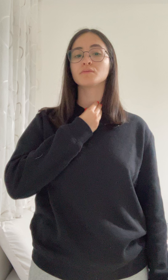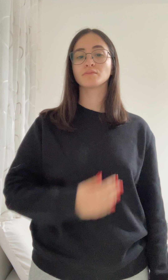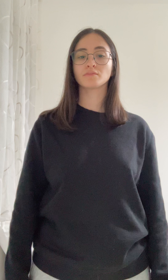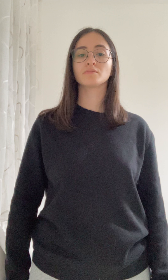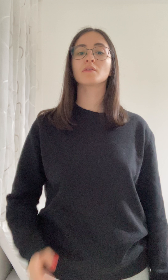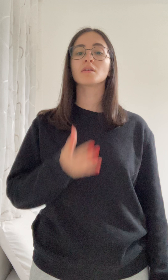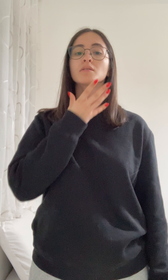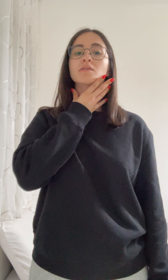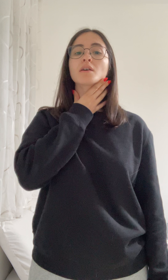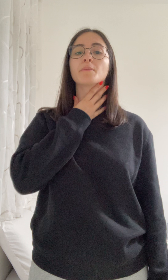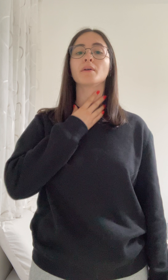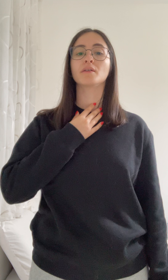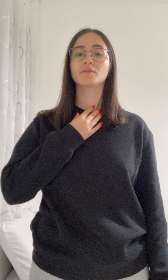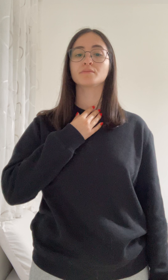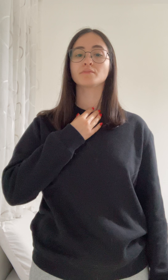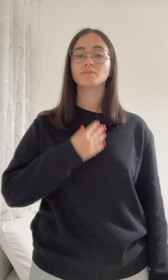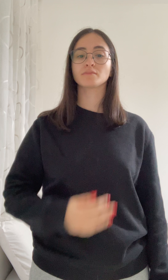צמא